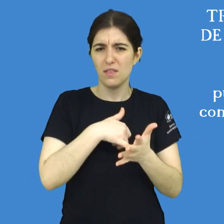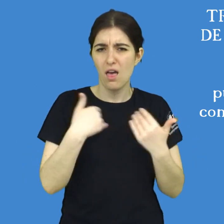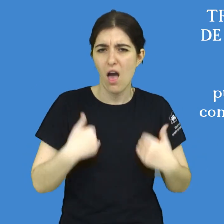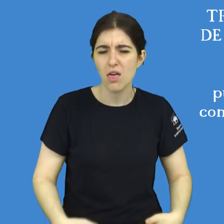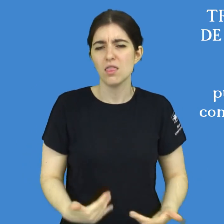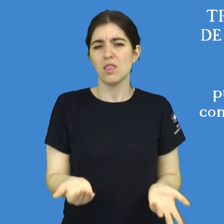cuerpo